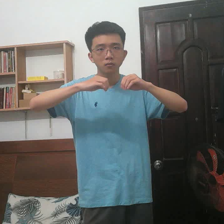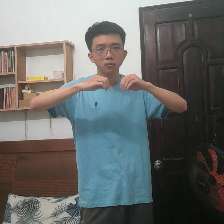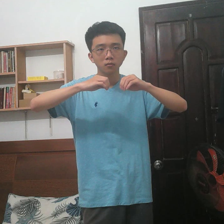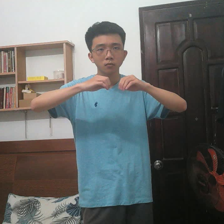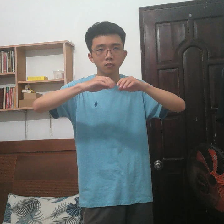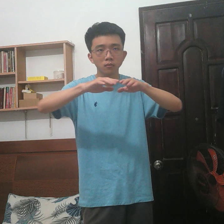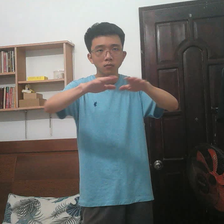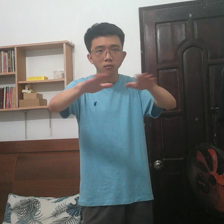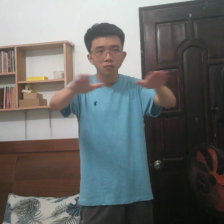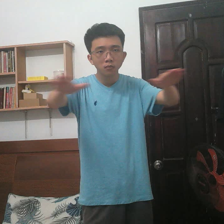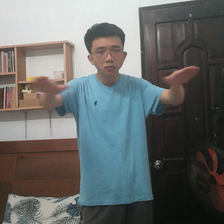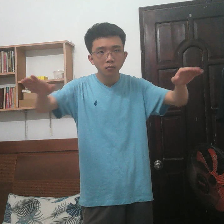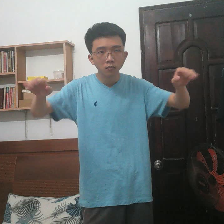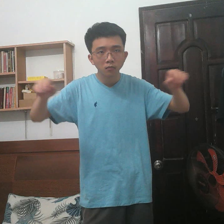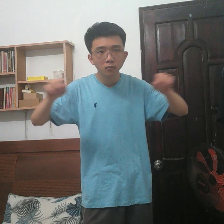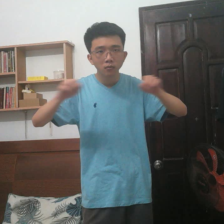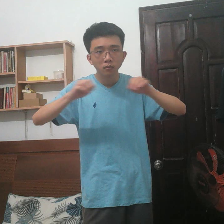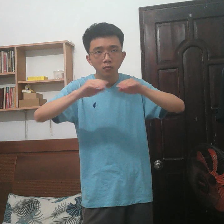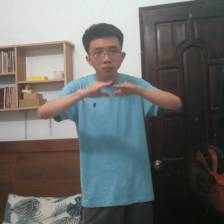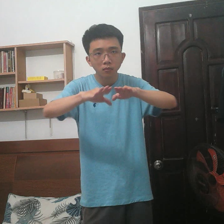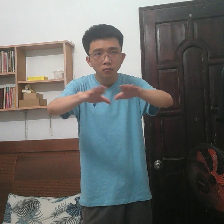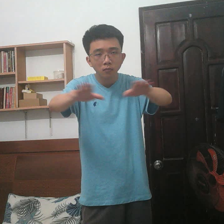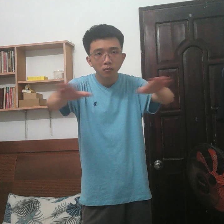boi